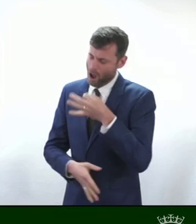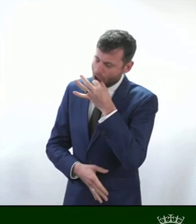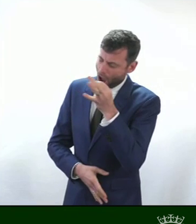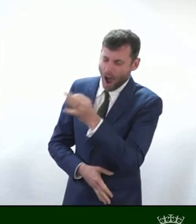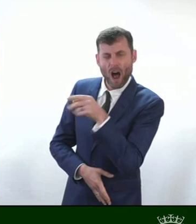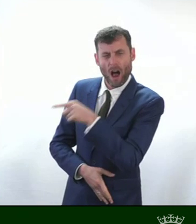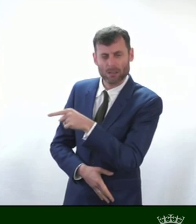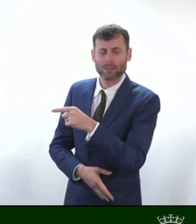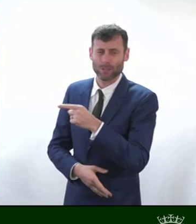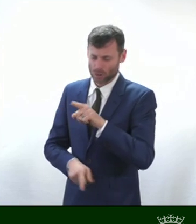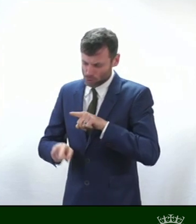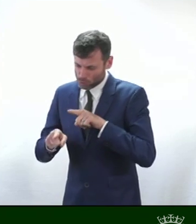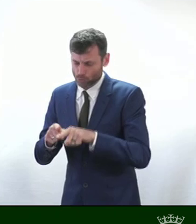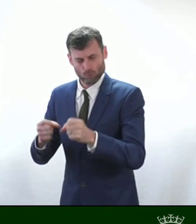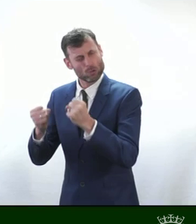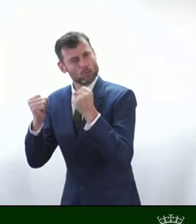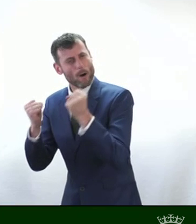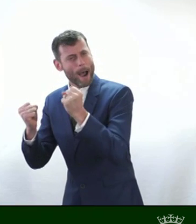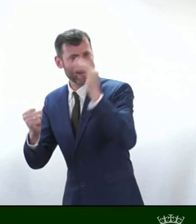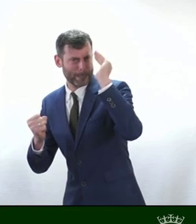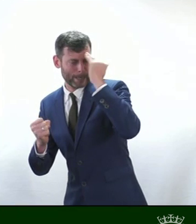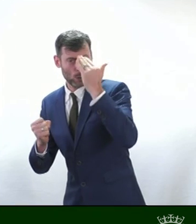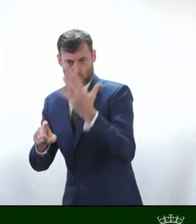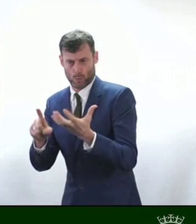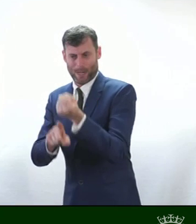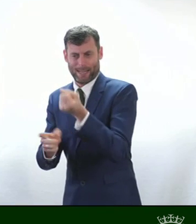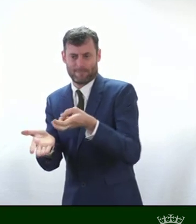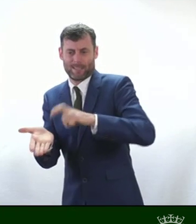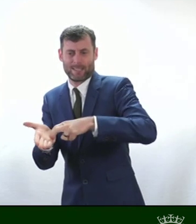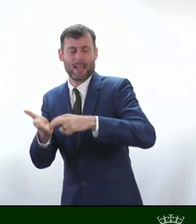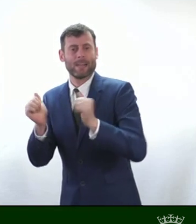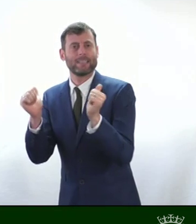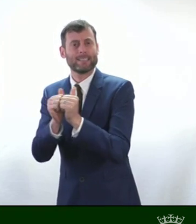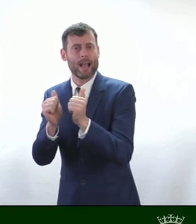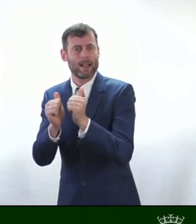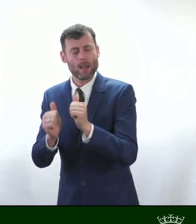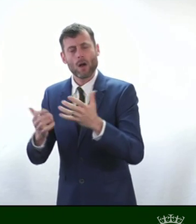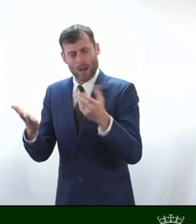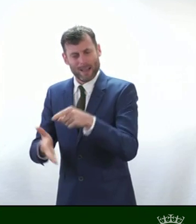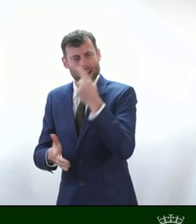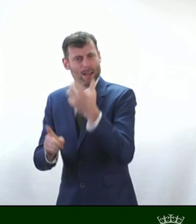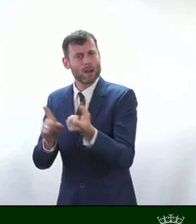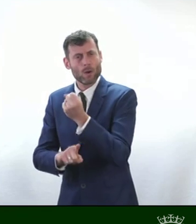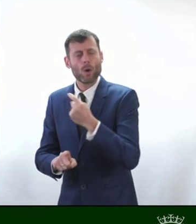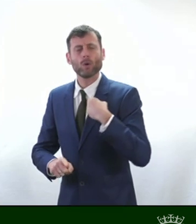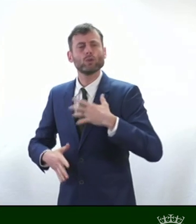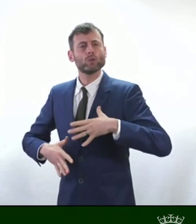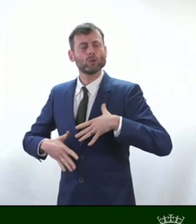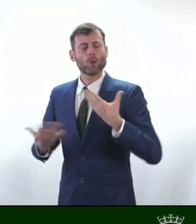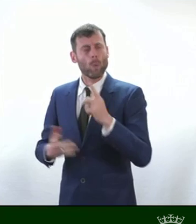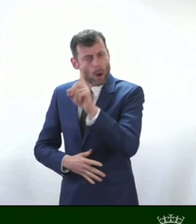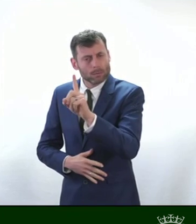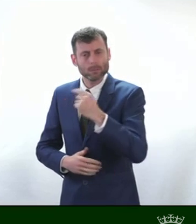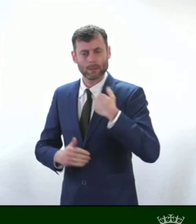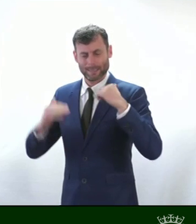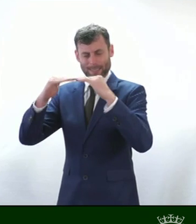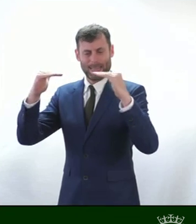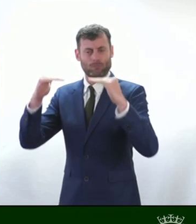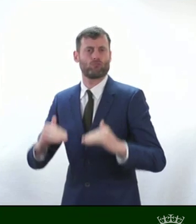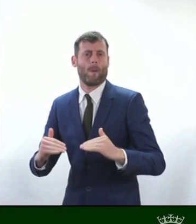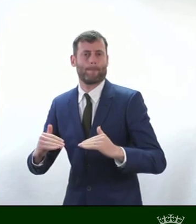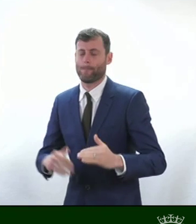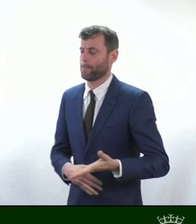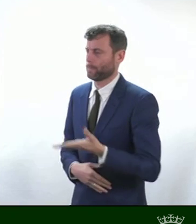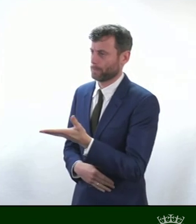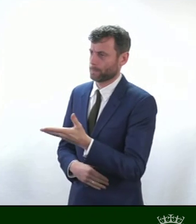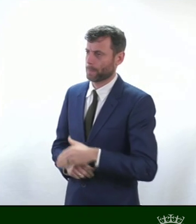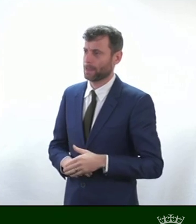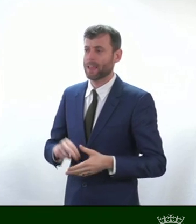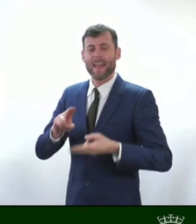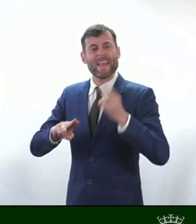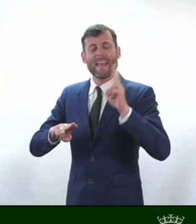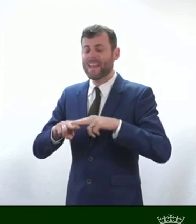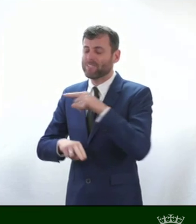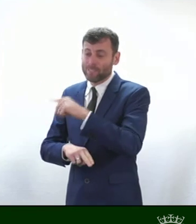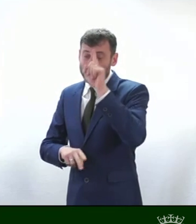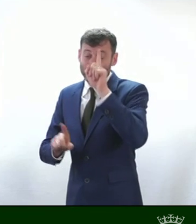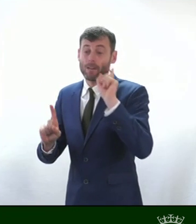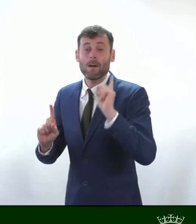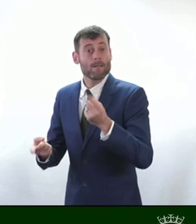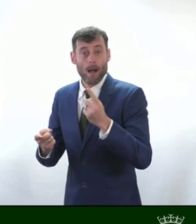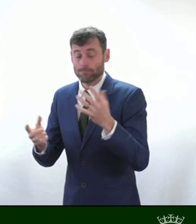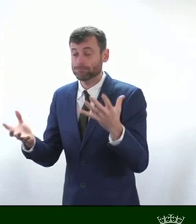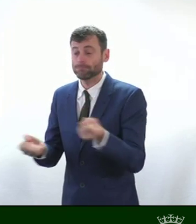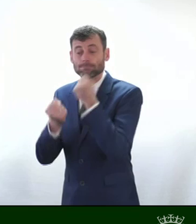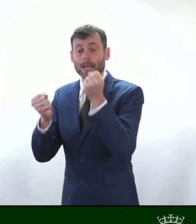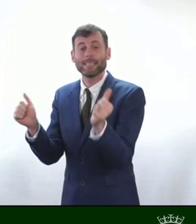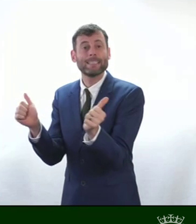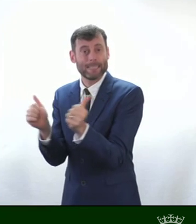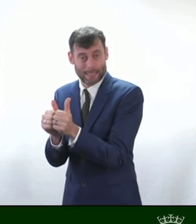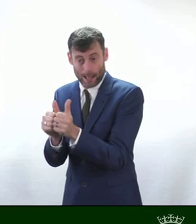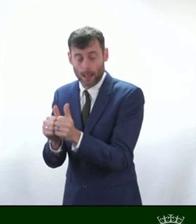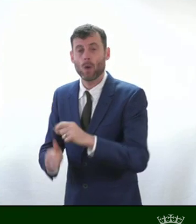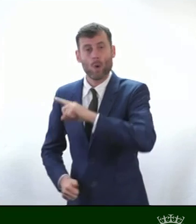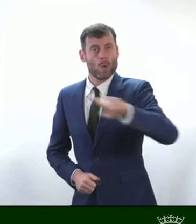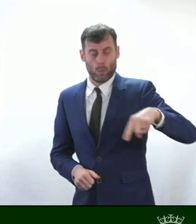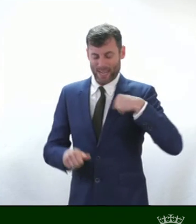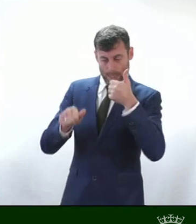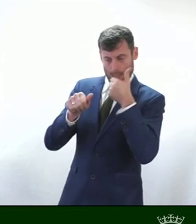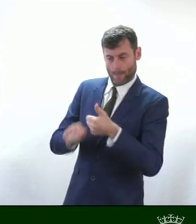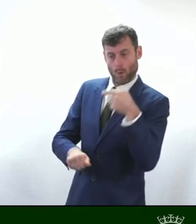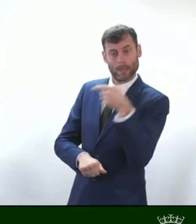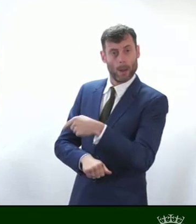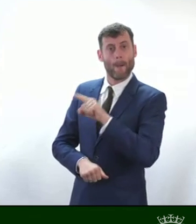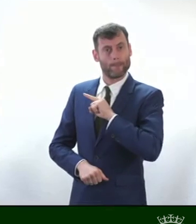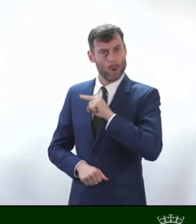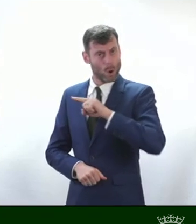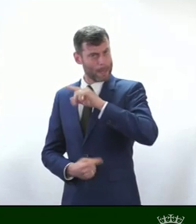Surely that deal is achievable, because we have no intention of lowering our standards, but the EU should know this: if, consistent with national security, he cannot secure that deal for us, this parliamentary party will back him to the hilt, because strength comes with unity.